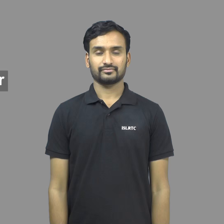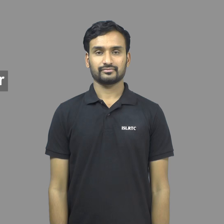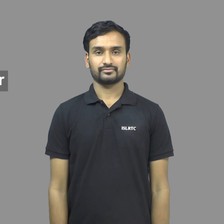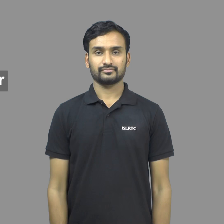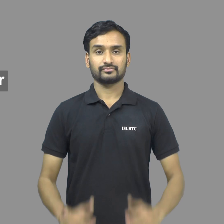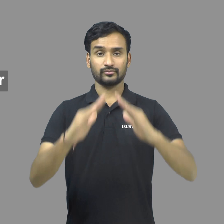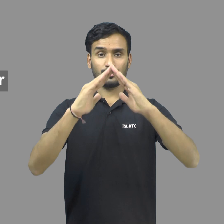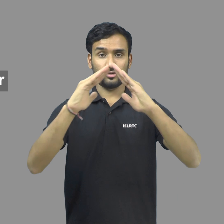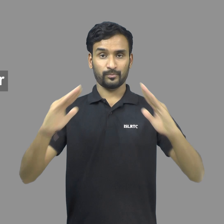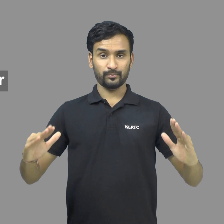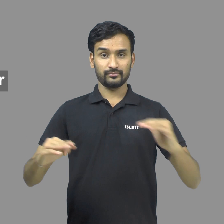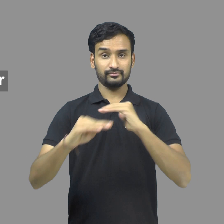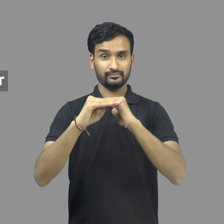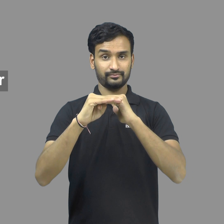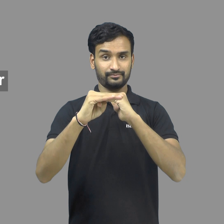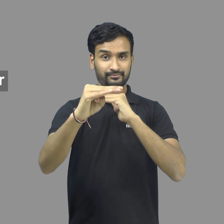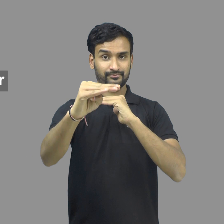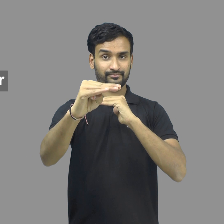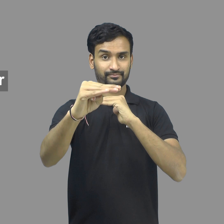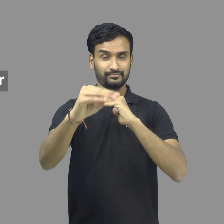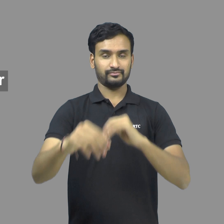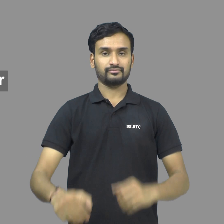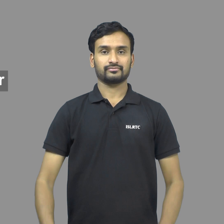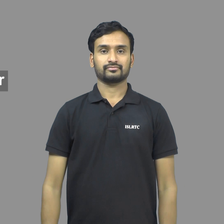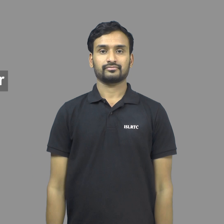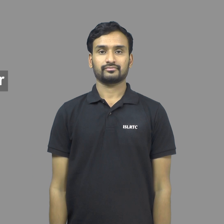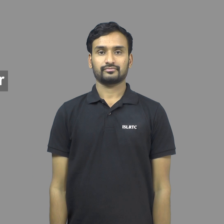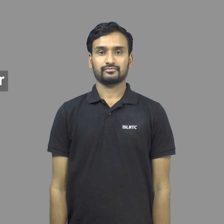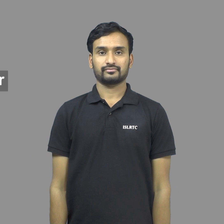Floor